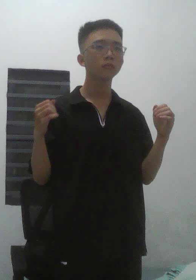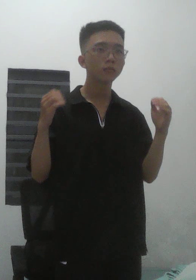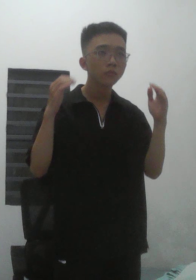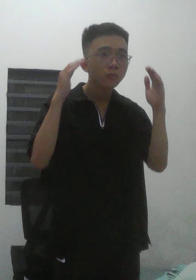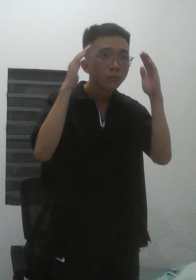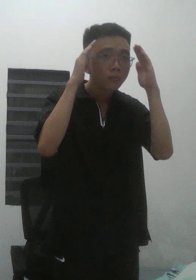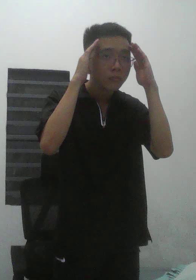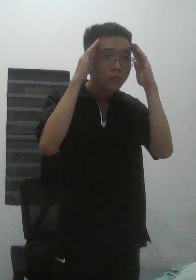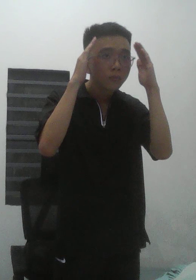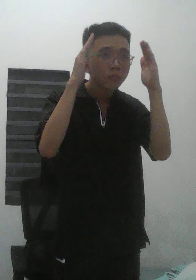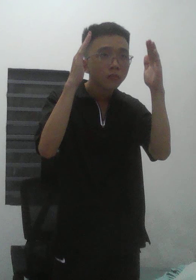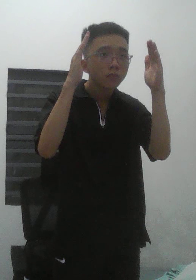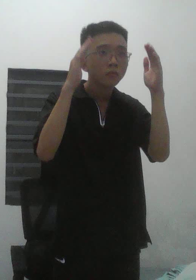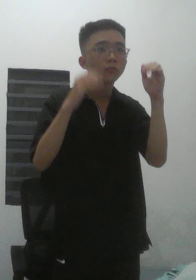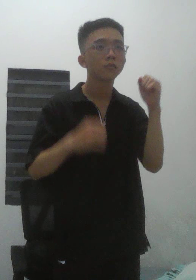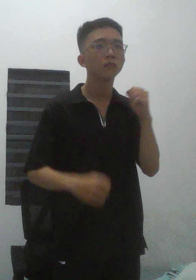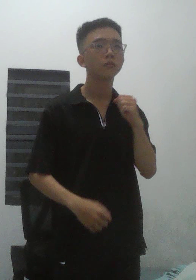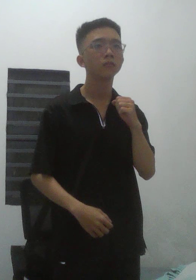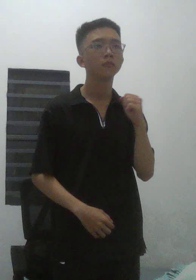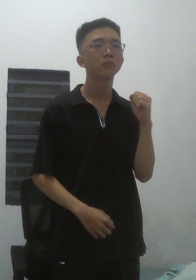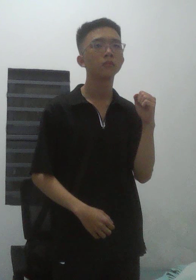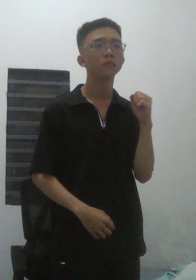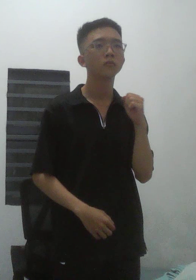khong quan tam